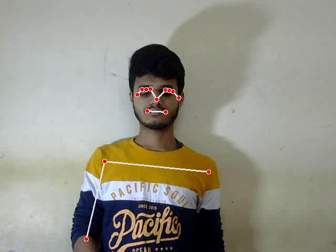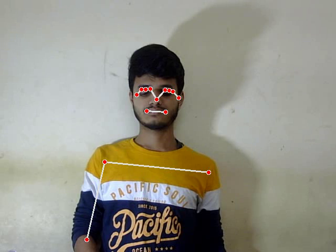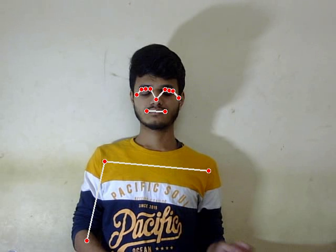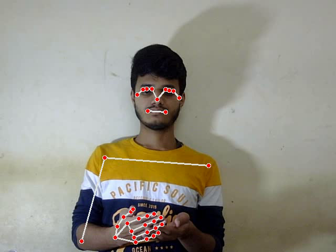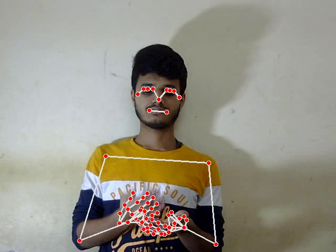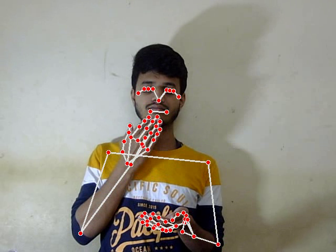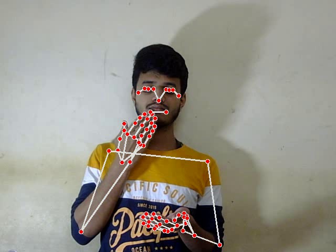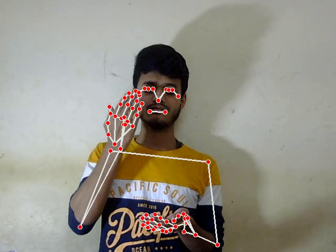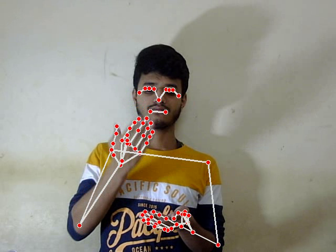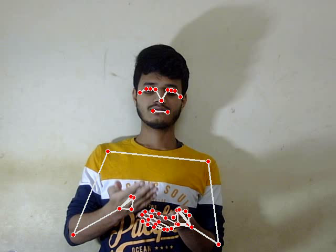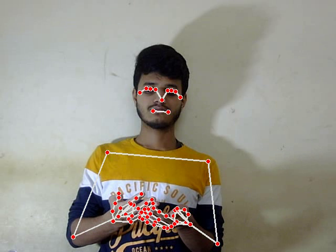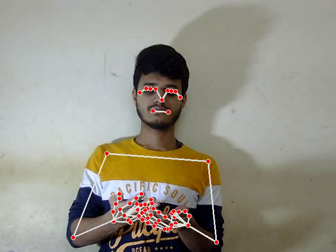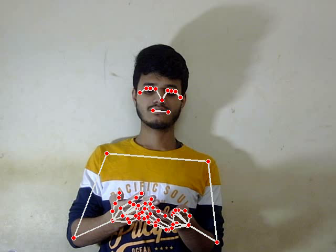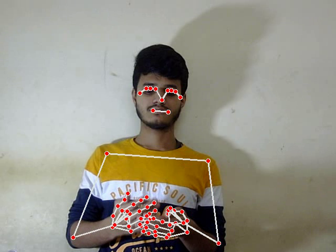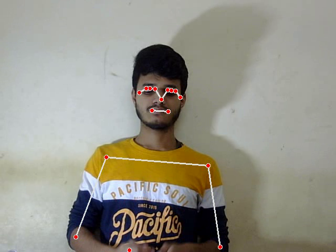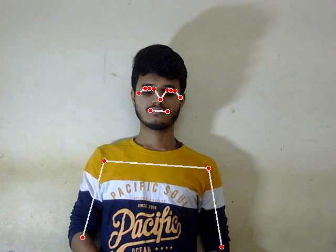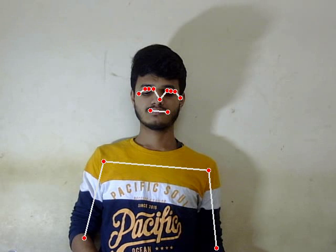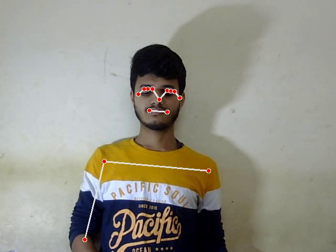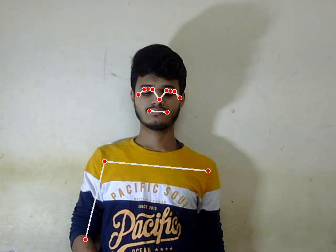good